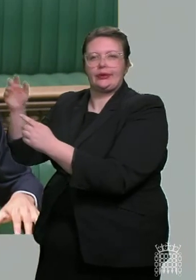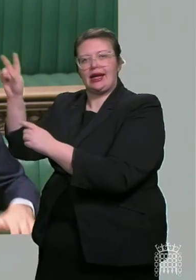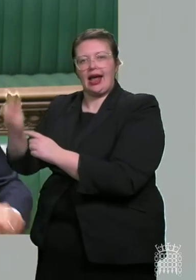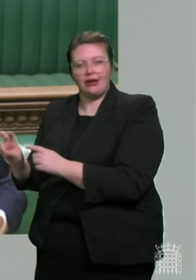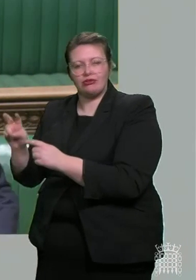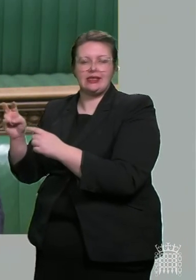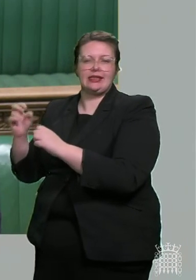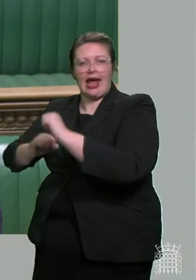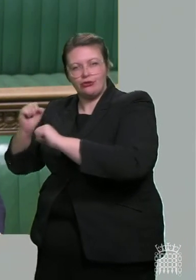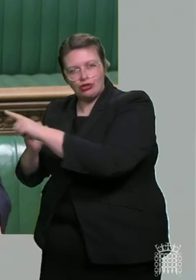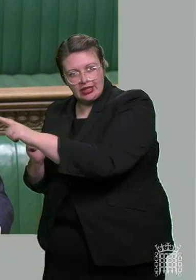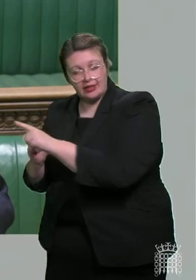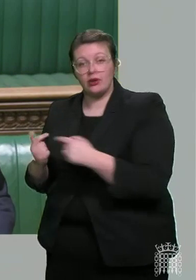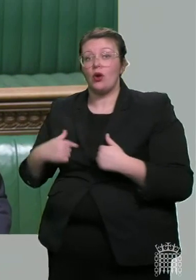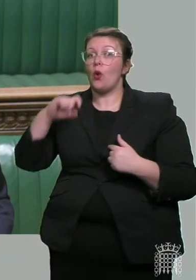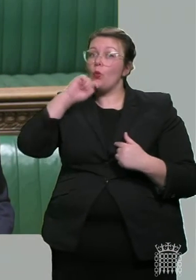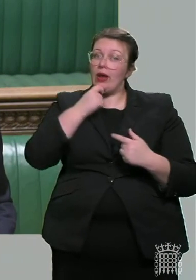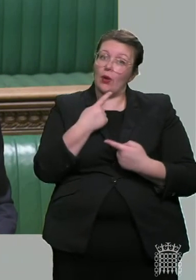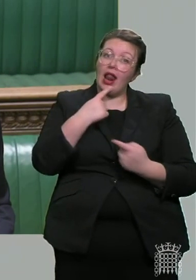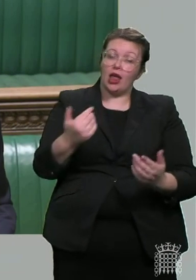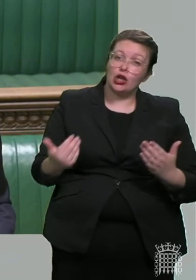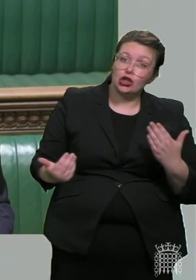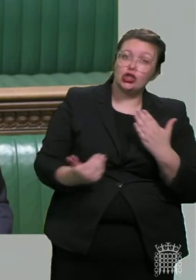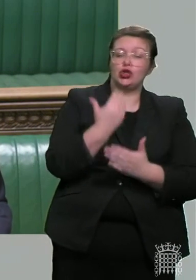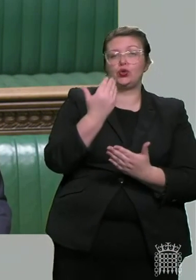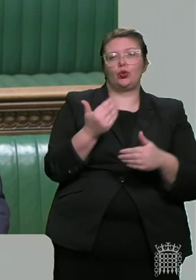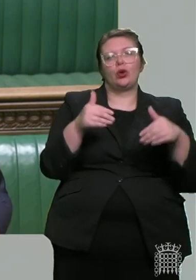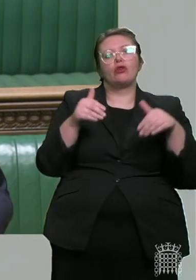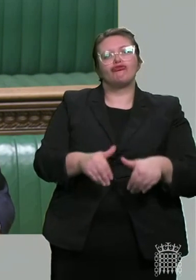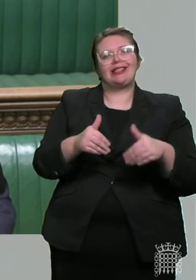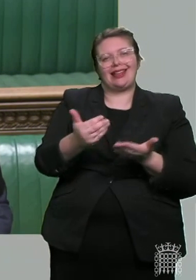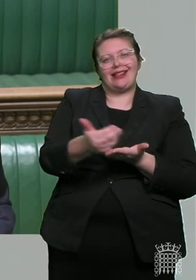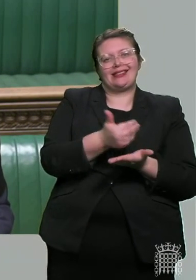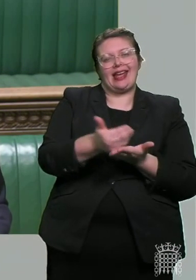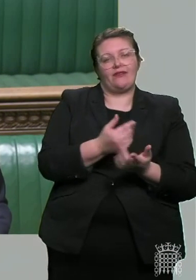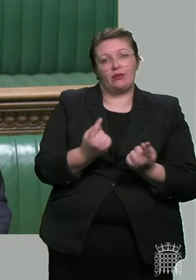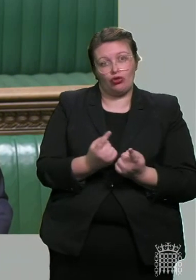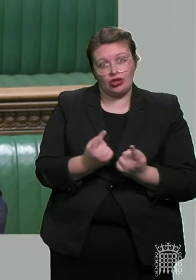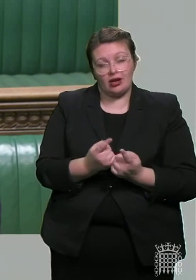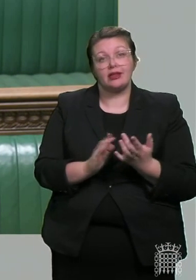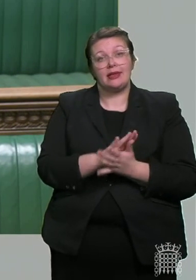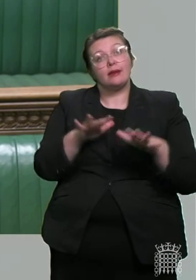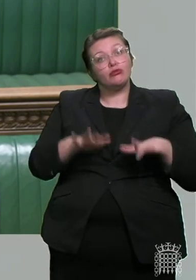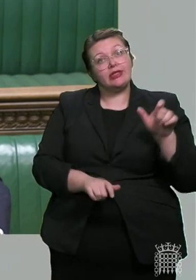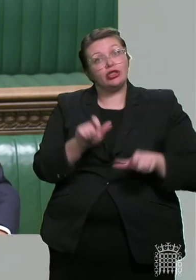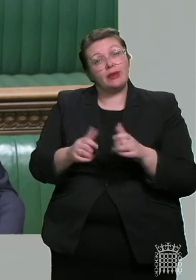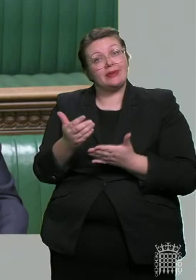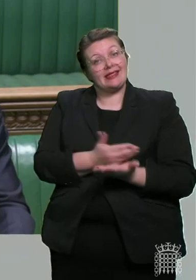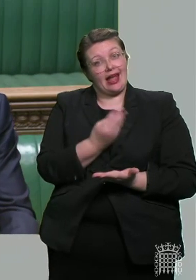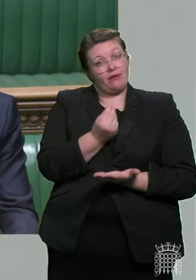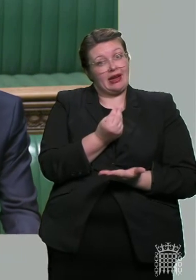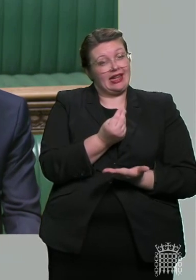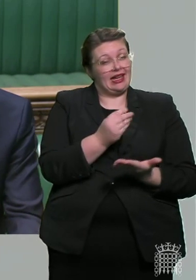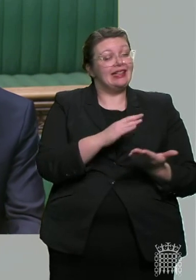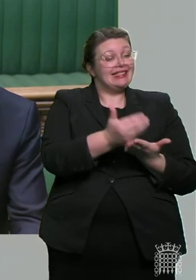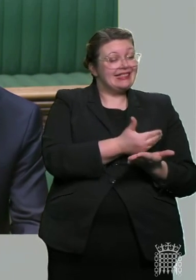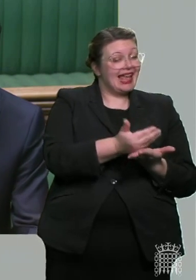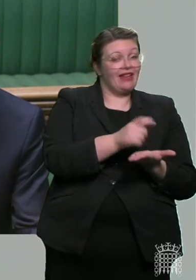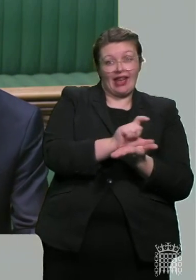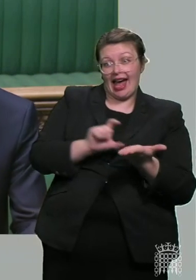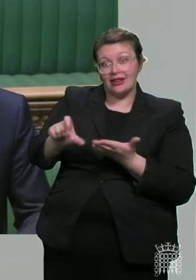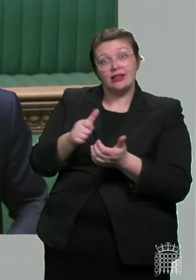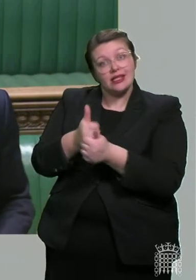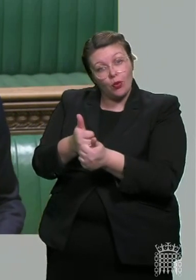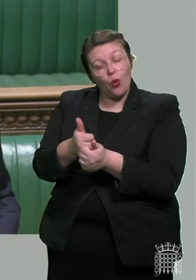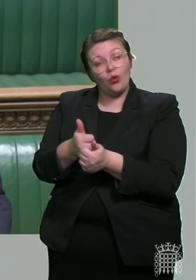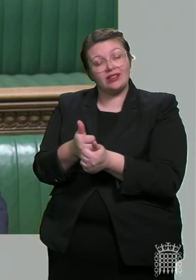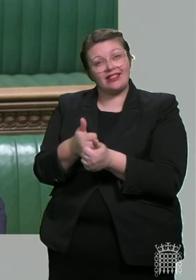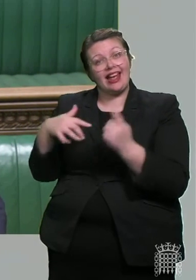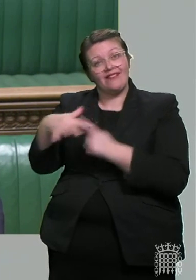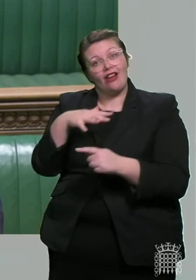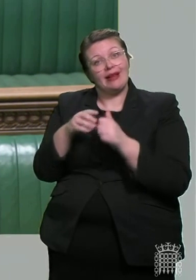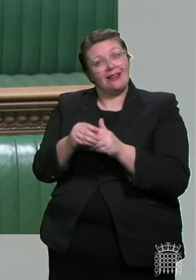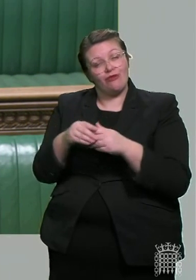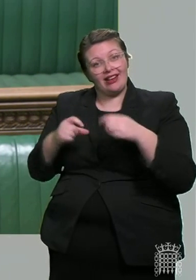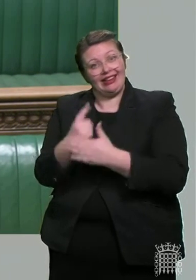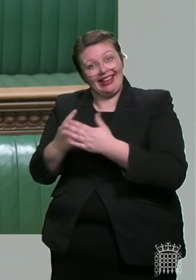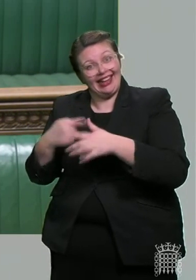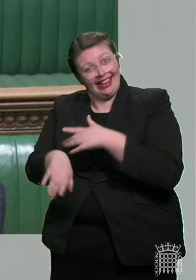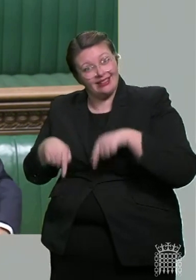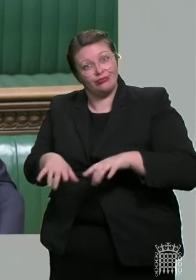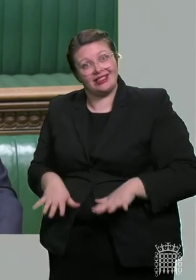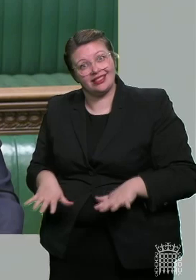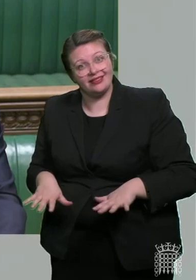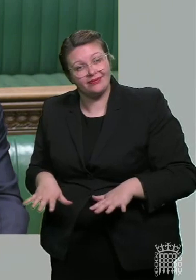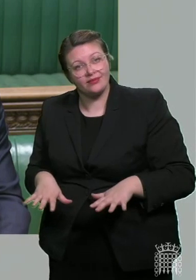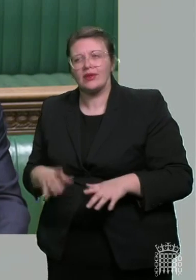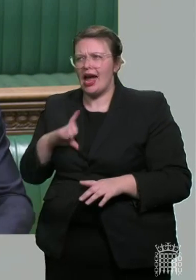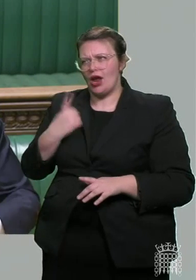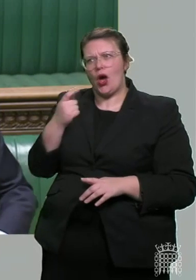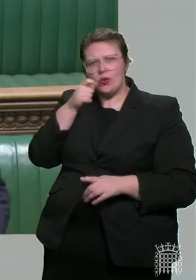Today, we are going further, announcing a new retail savings product to give all UK savers the chance to support green projects, as my honourable Friend the Member for North East Bedfordshire has campaigned for.